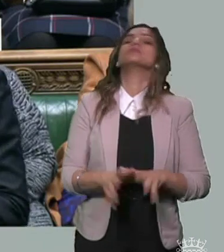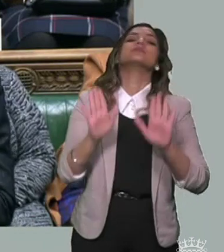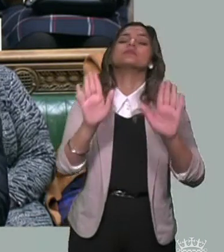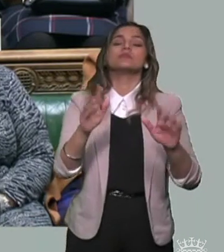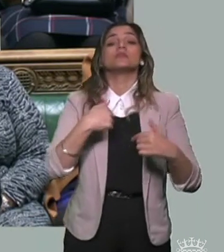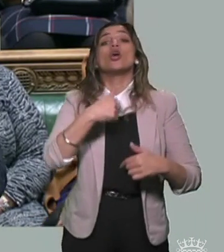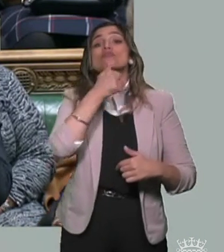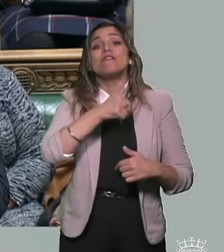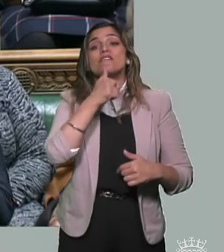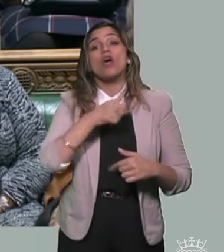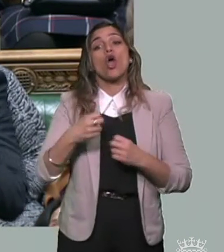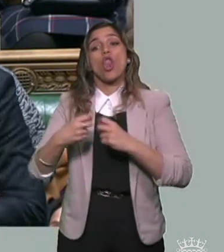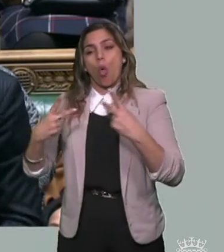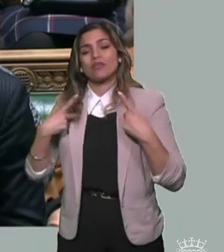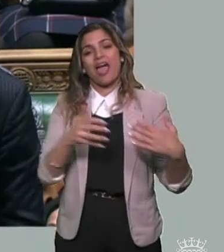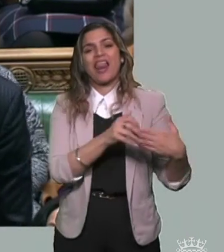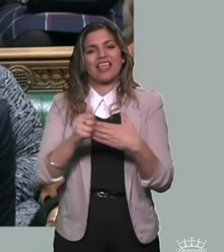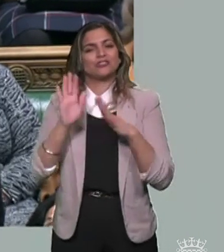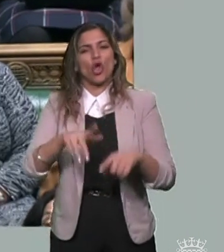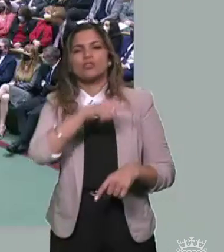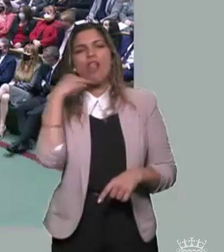Will the Prime Minister now resign?